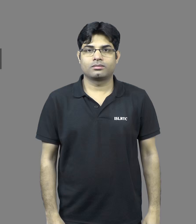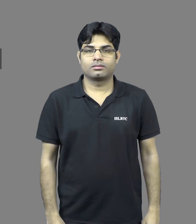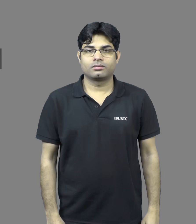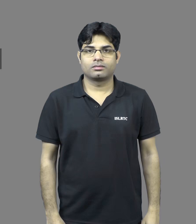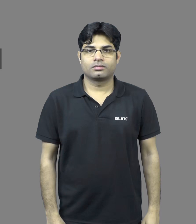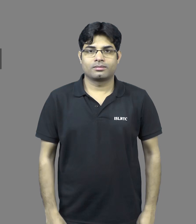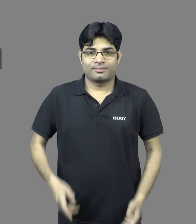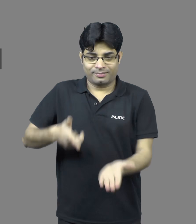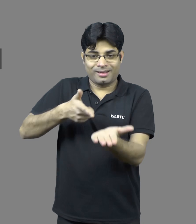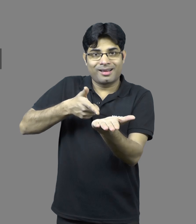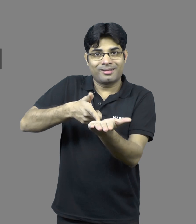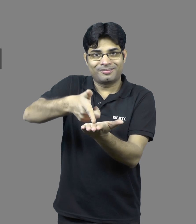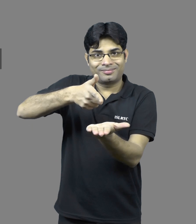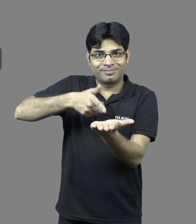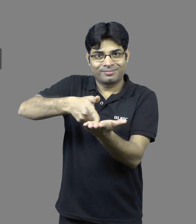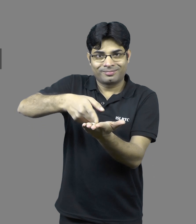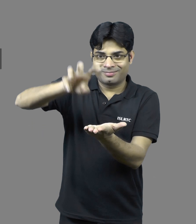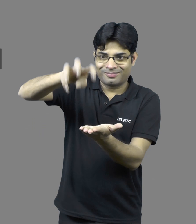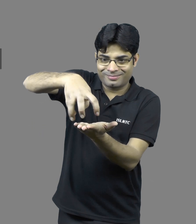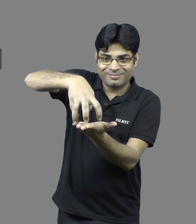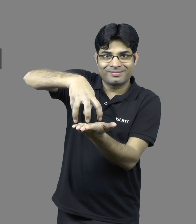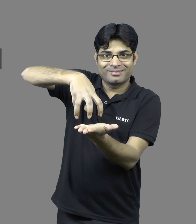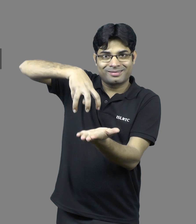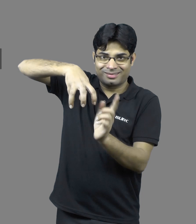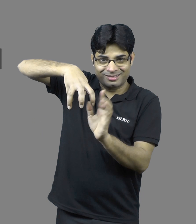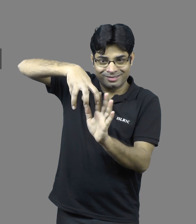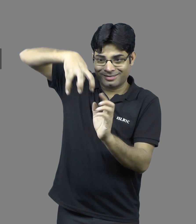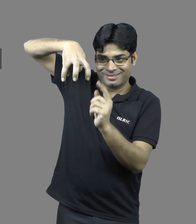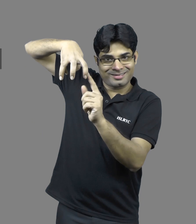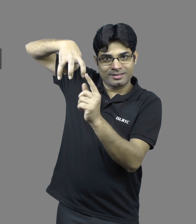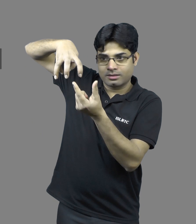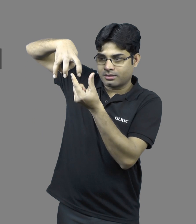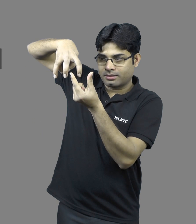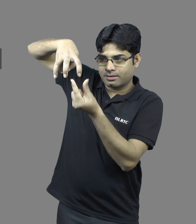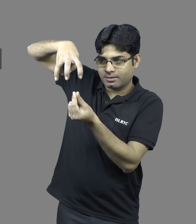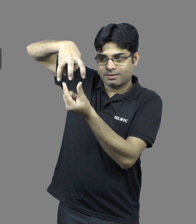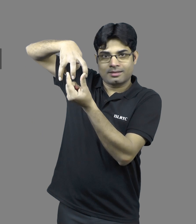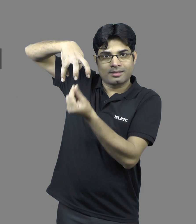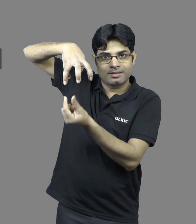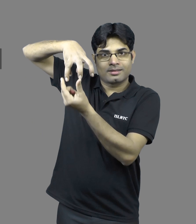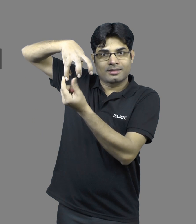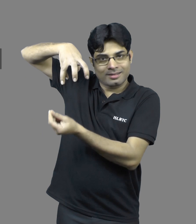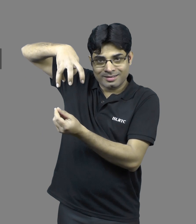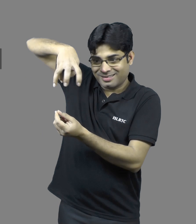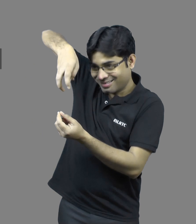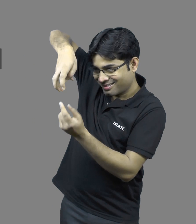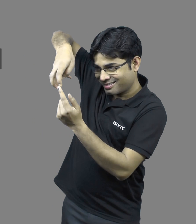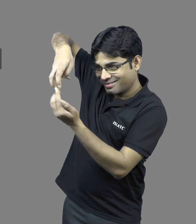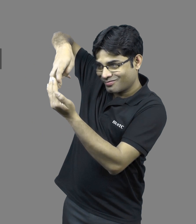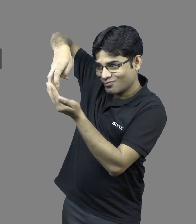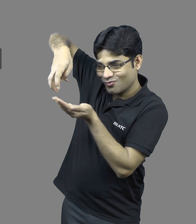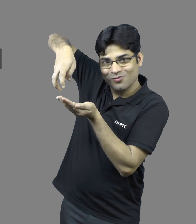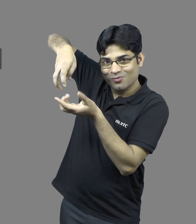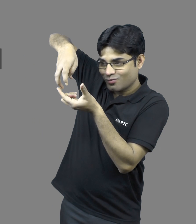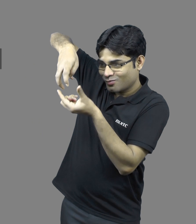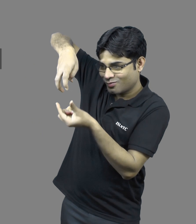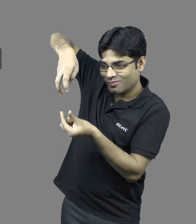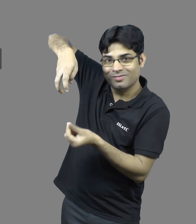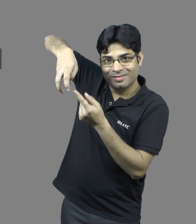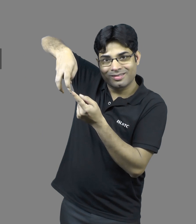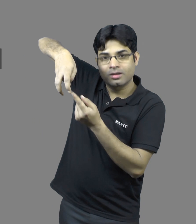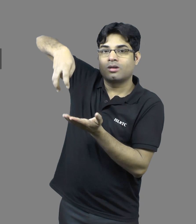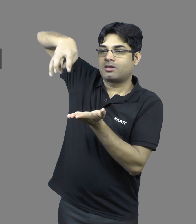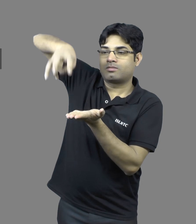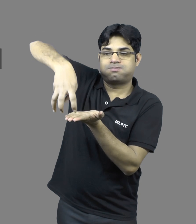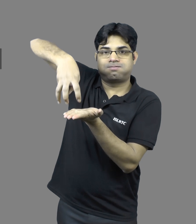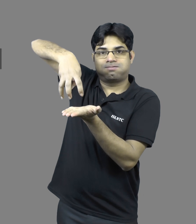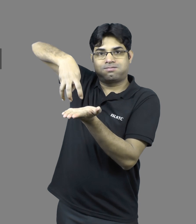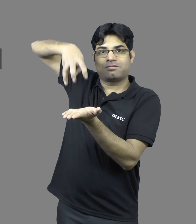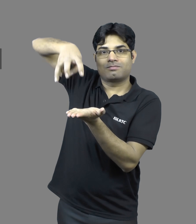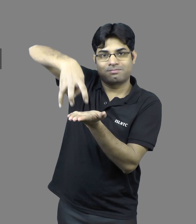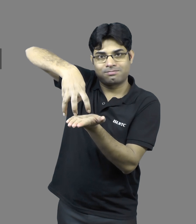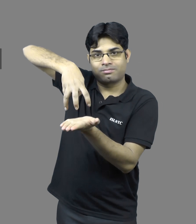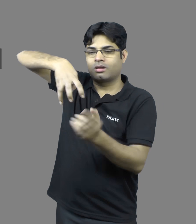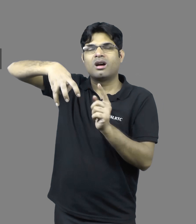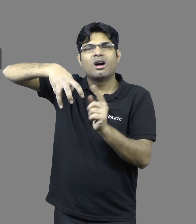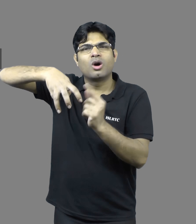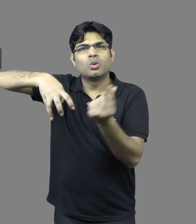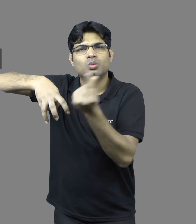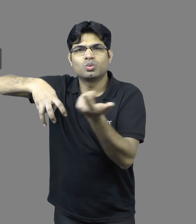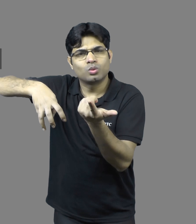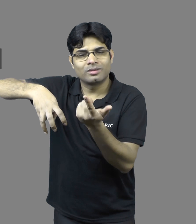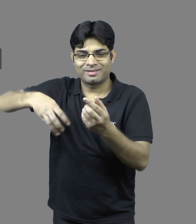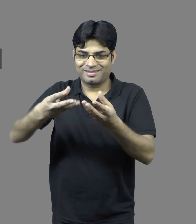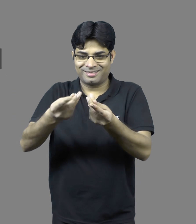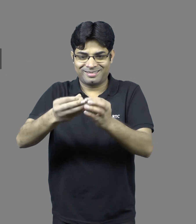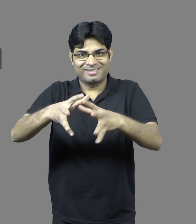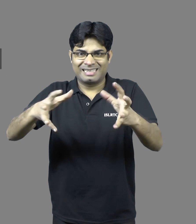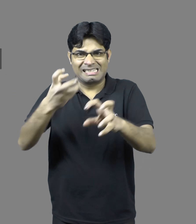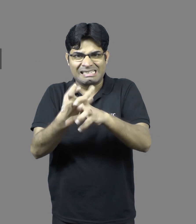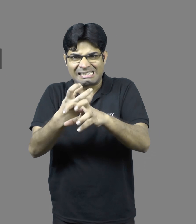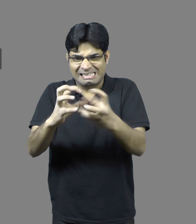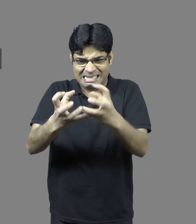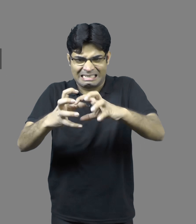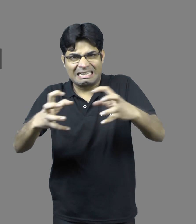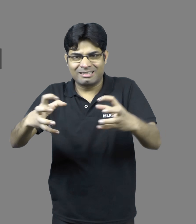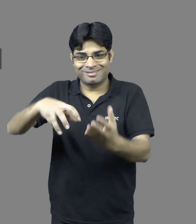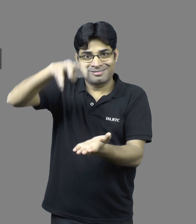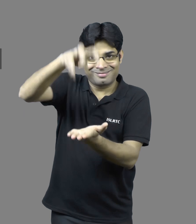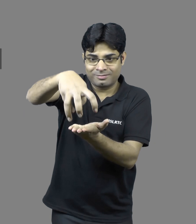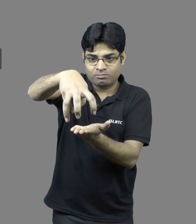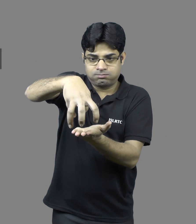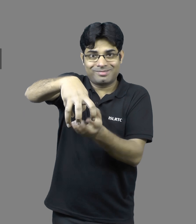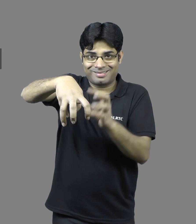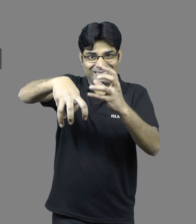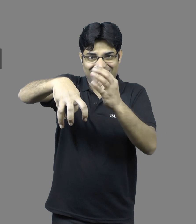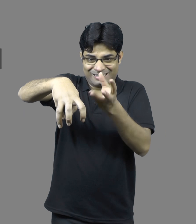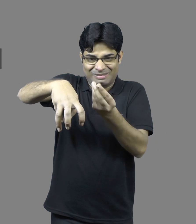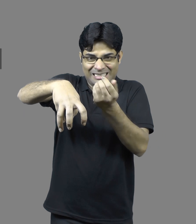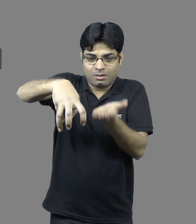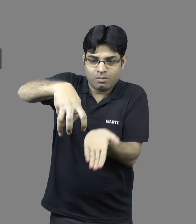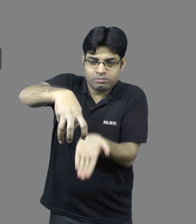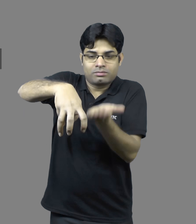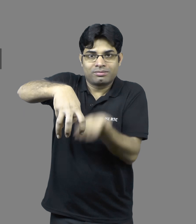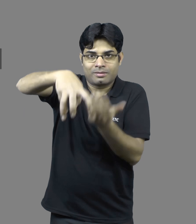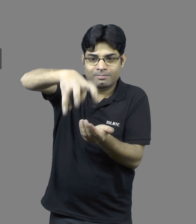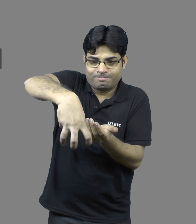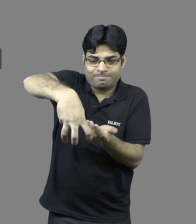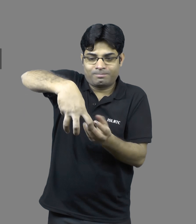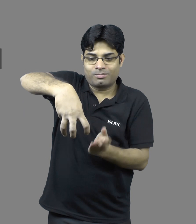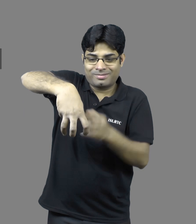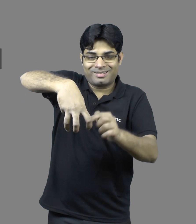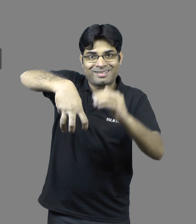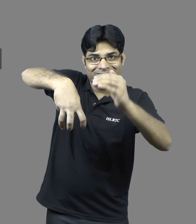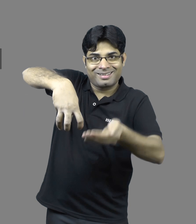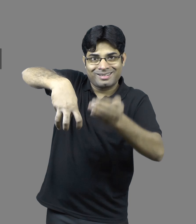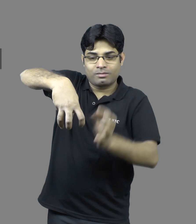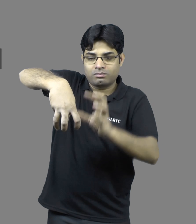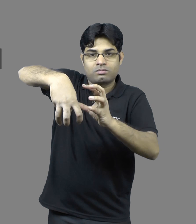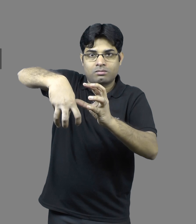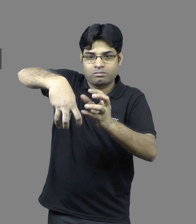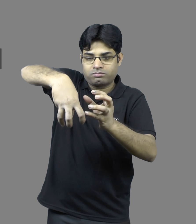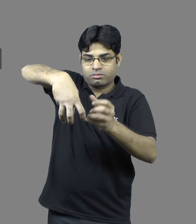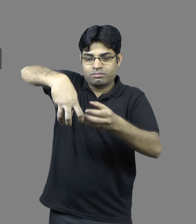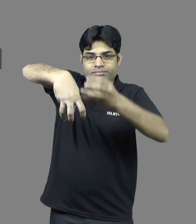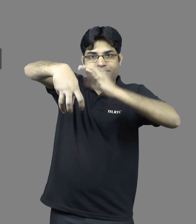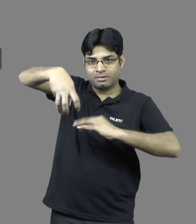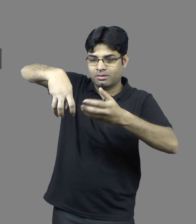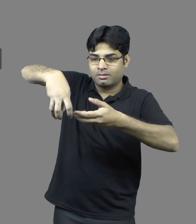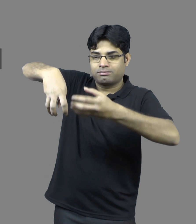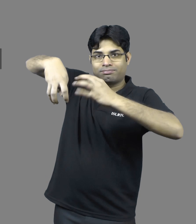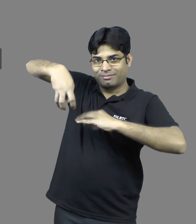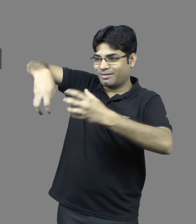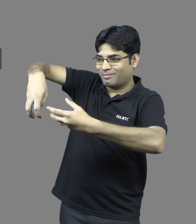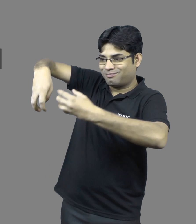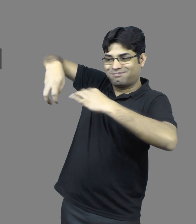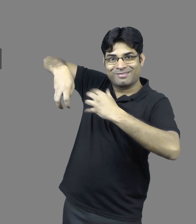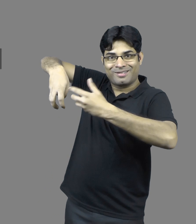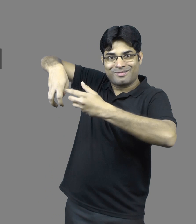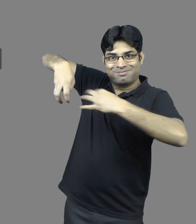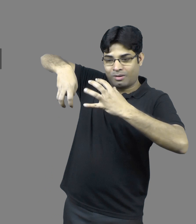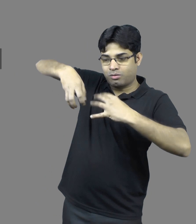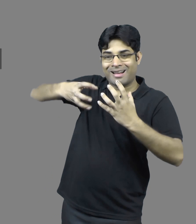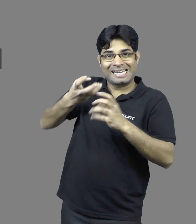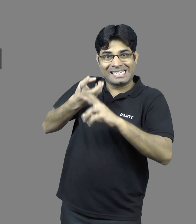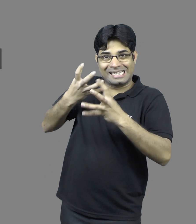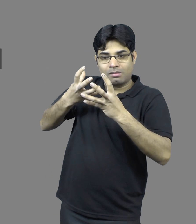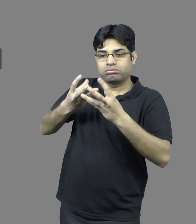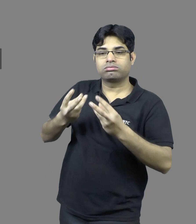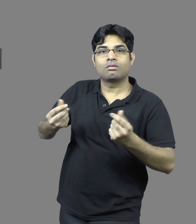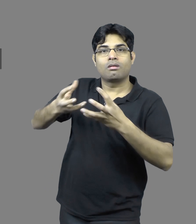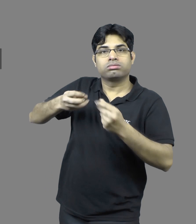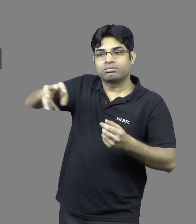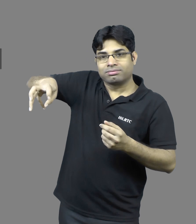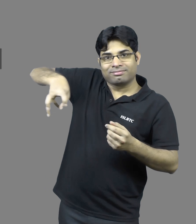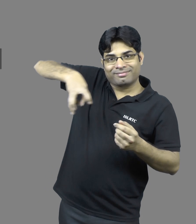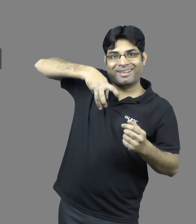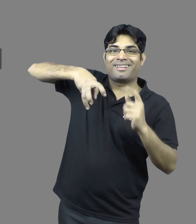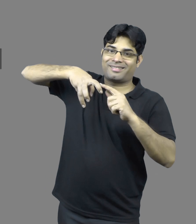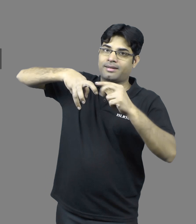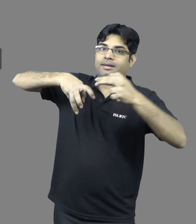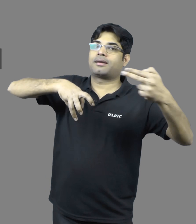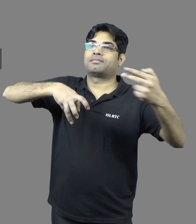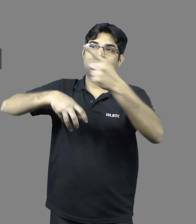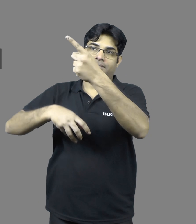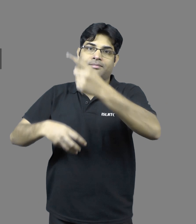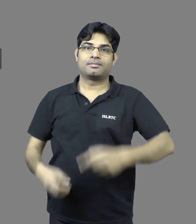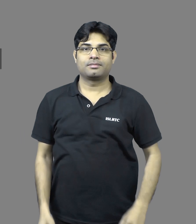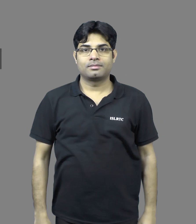Mould Board Plough